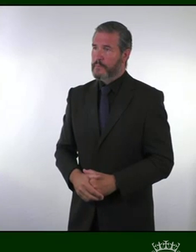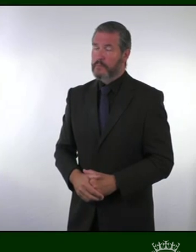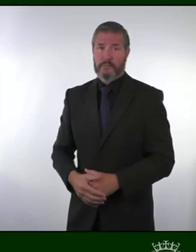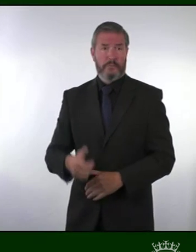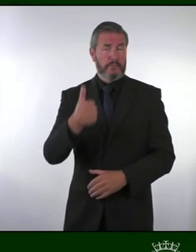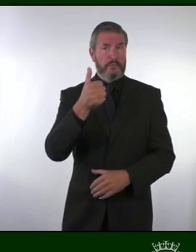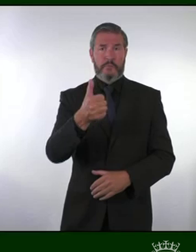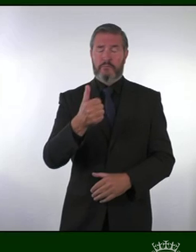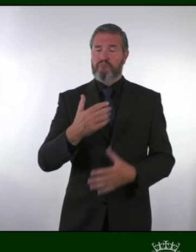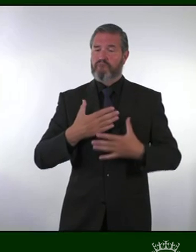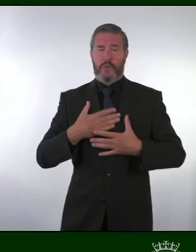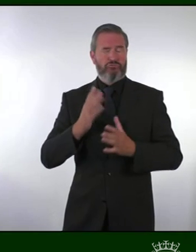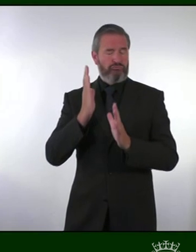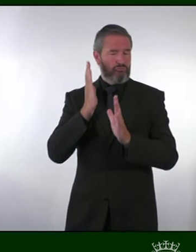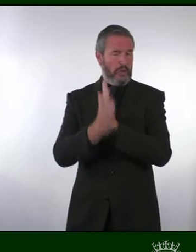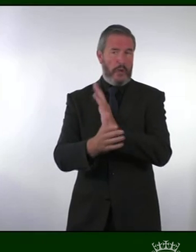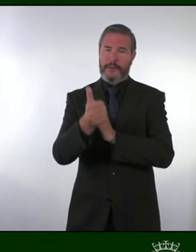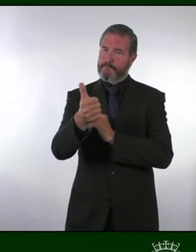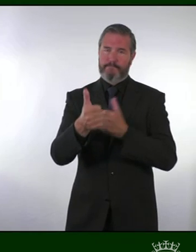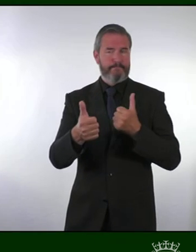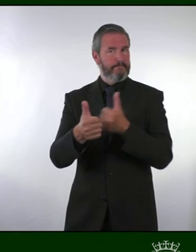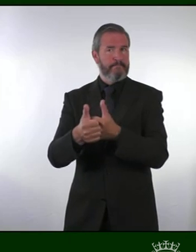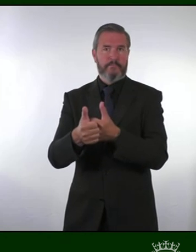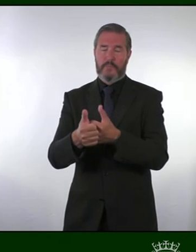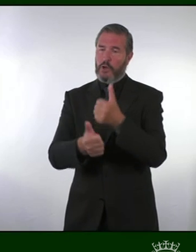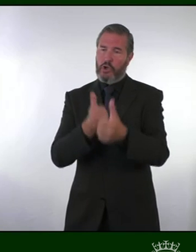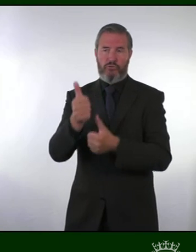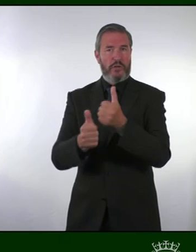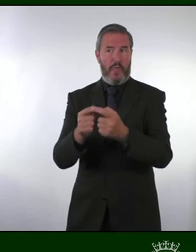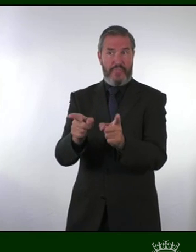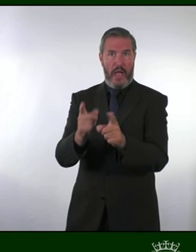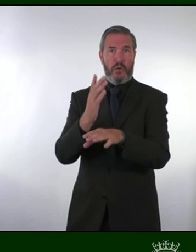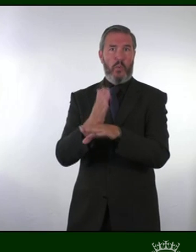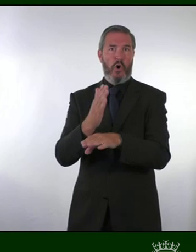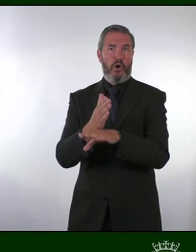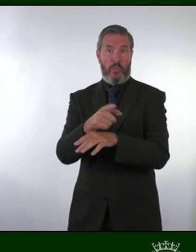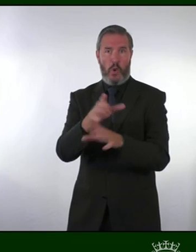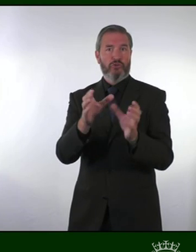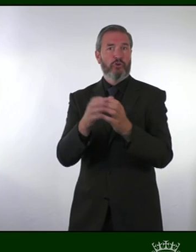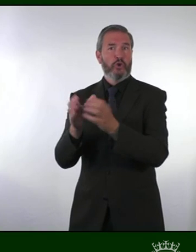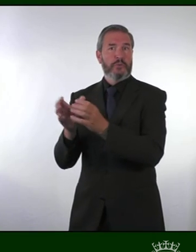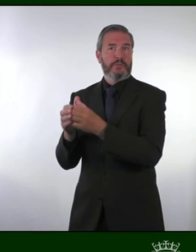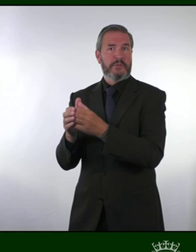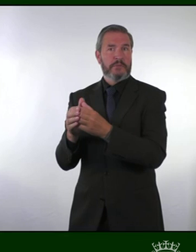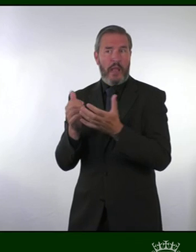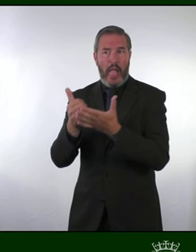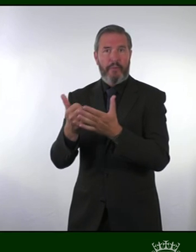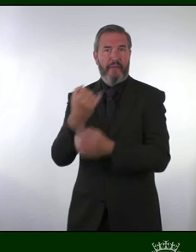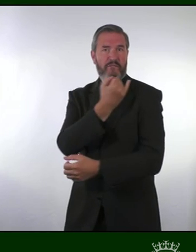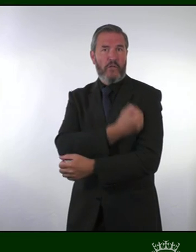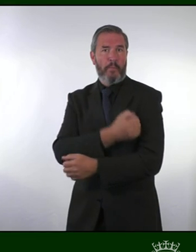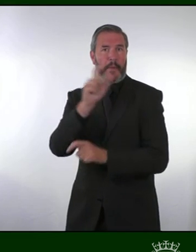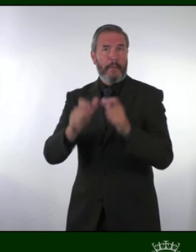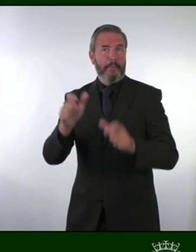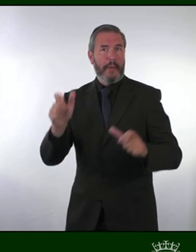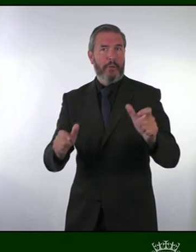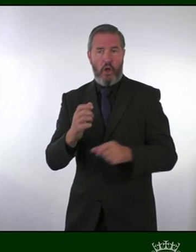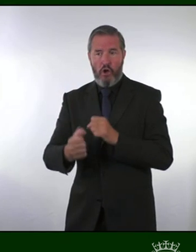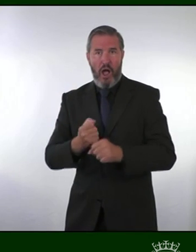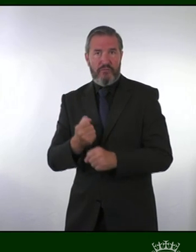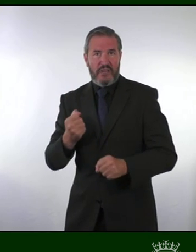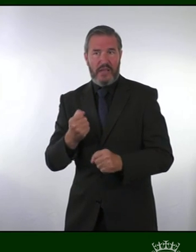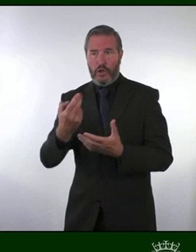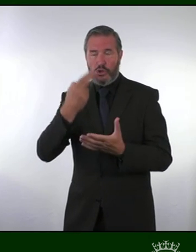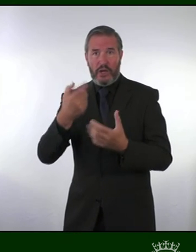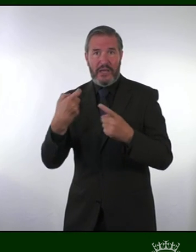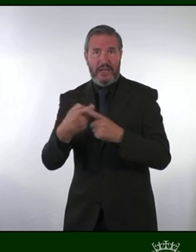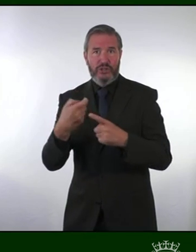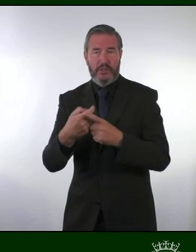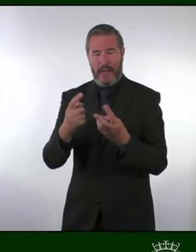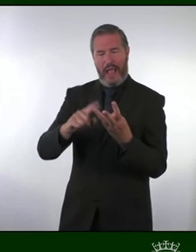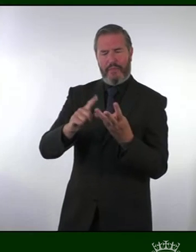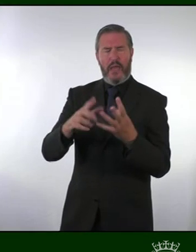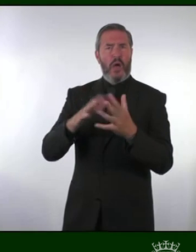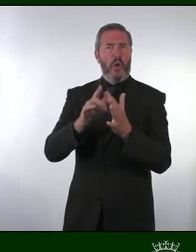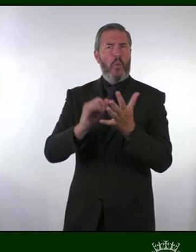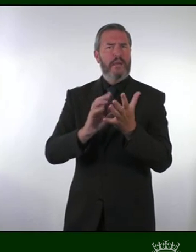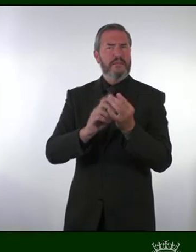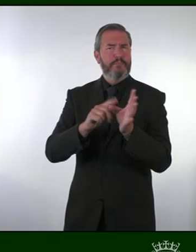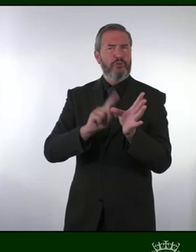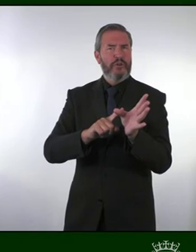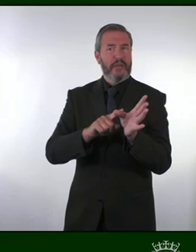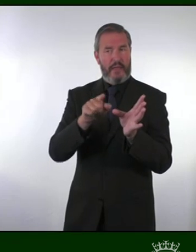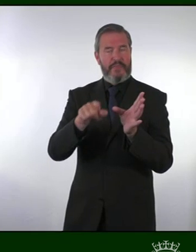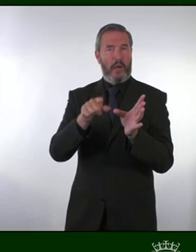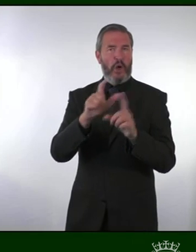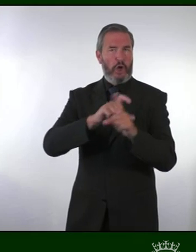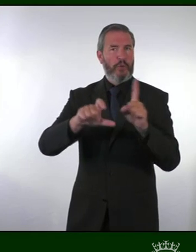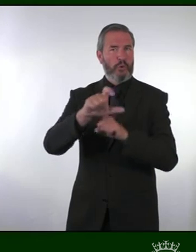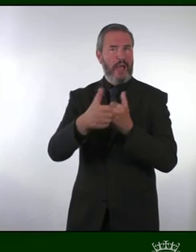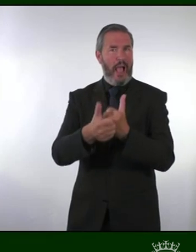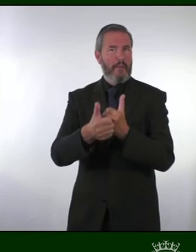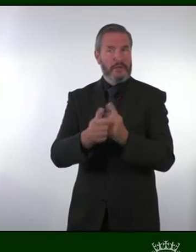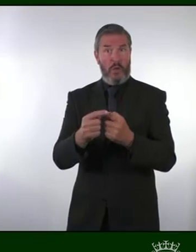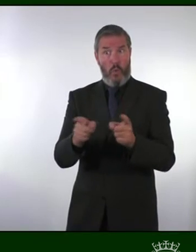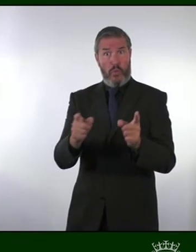I have absolutely no hesitation in commending and congratulating all the groups that my honourable Friend mentions—the Friary, Cotgrave Super Kitchen and West Bridgford Community Helpers.